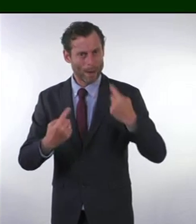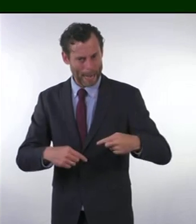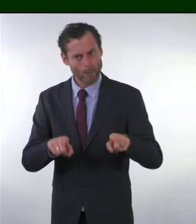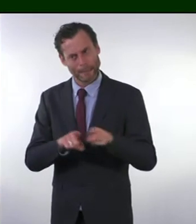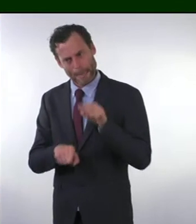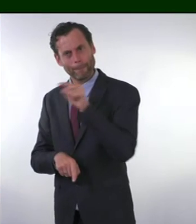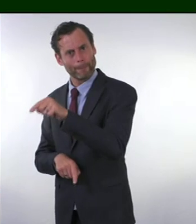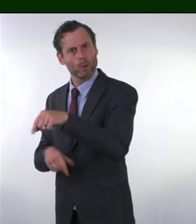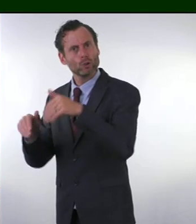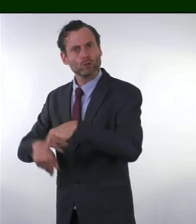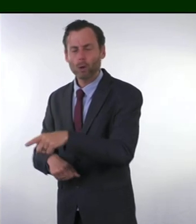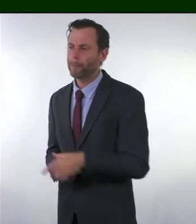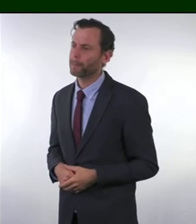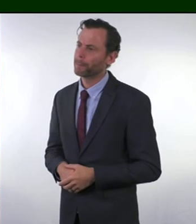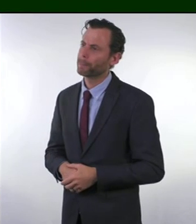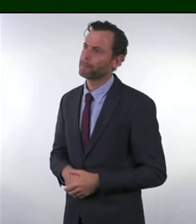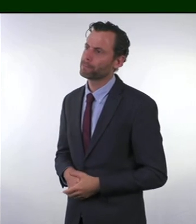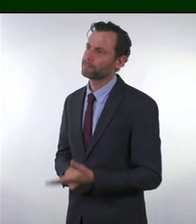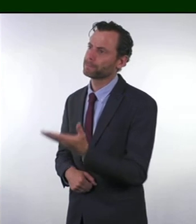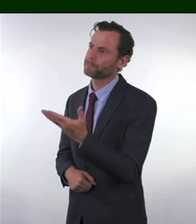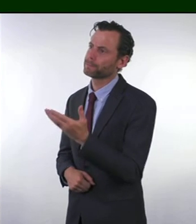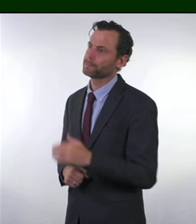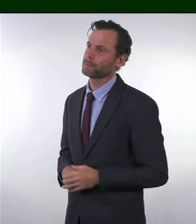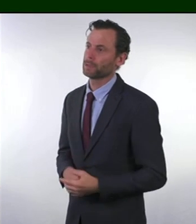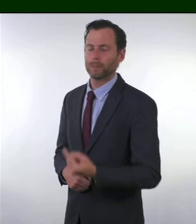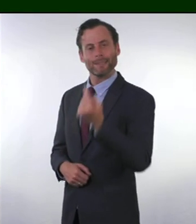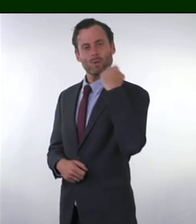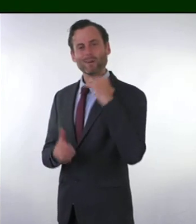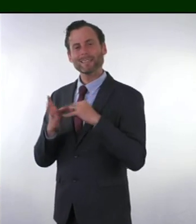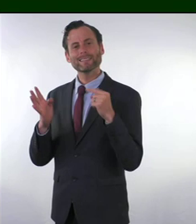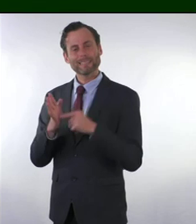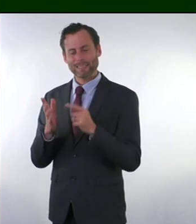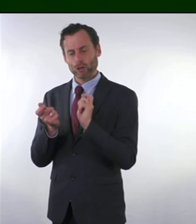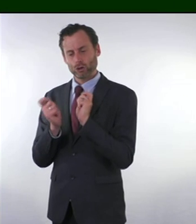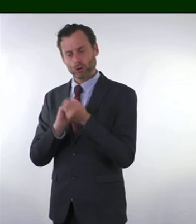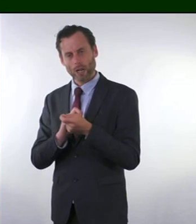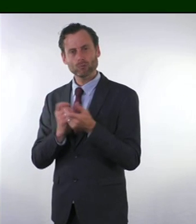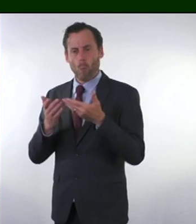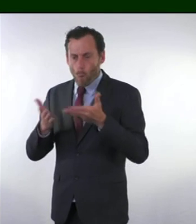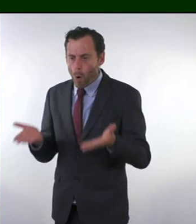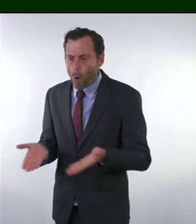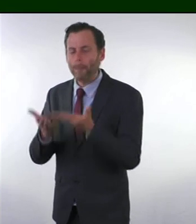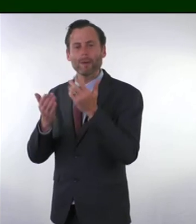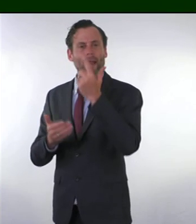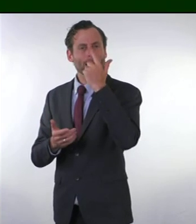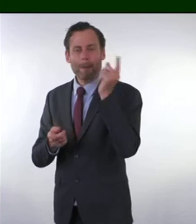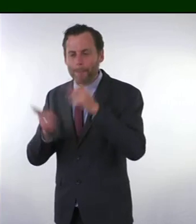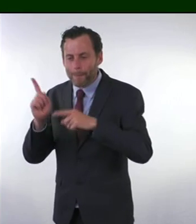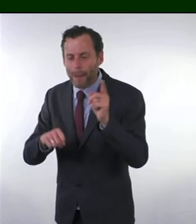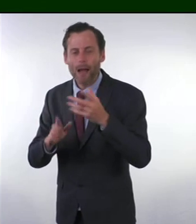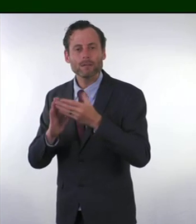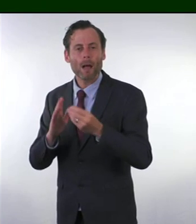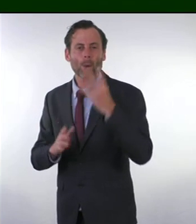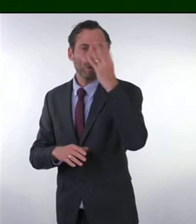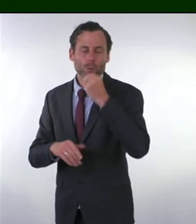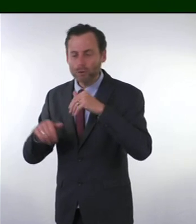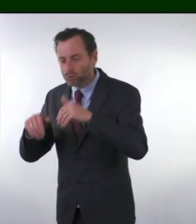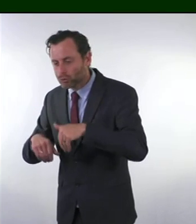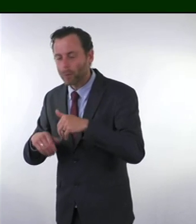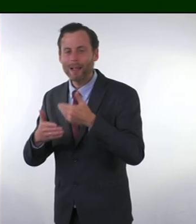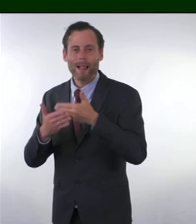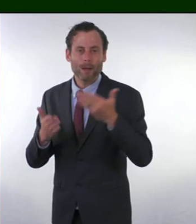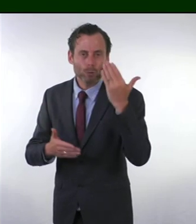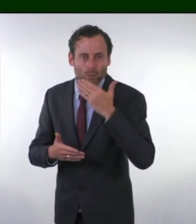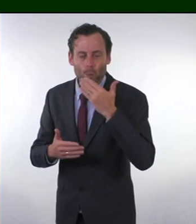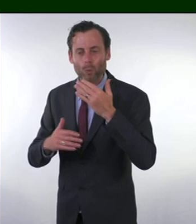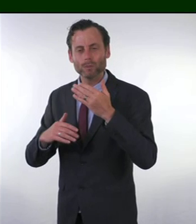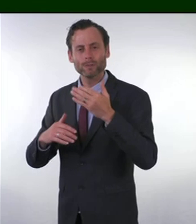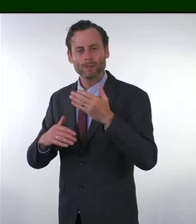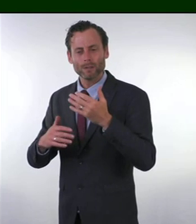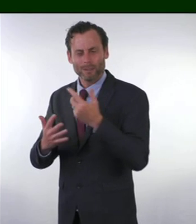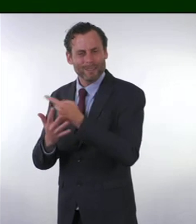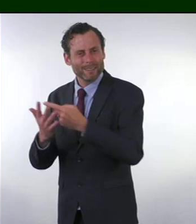There was a welcome relaxation of lockdown rules on Saturday, but some sectors, such as health and beauty, the performing arts, language schools, events providers and the wedding industry, are still not able to open.